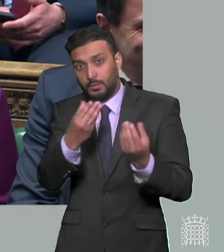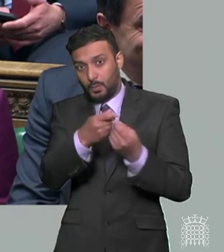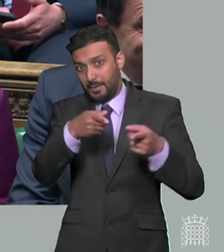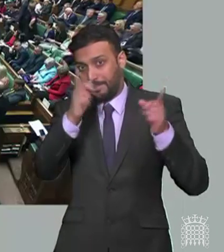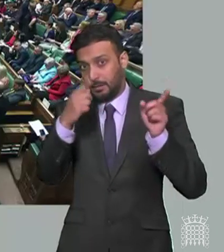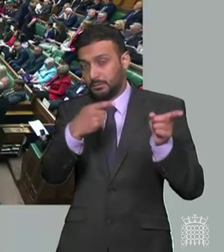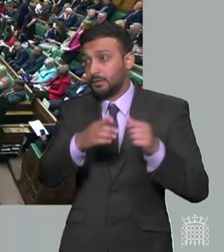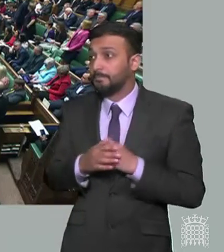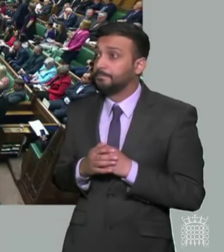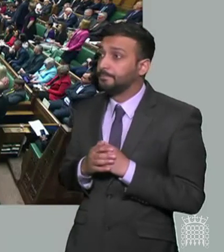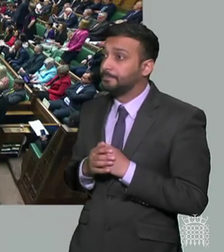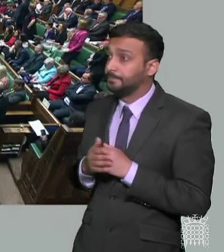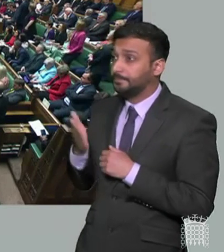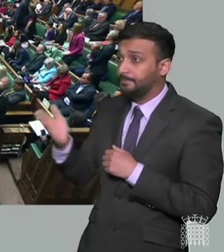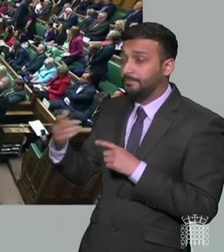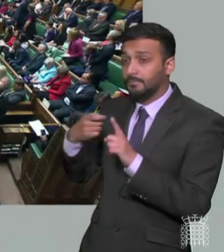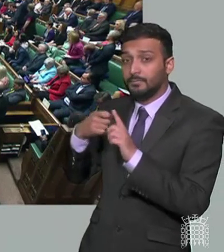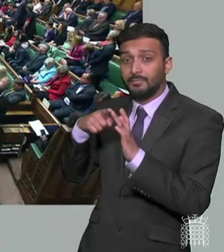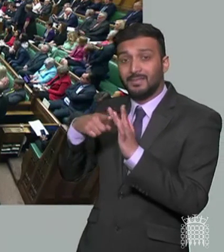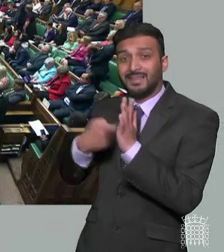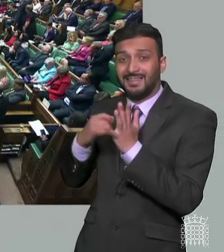We now come to the Leader of the Opposition.